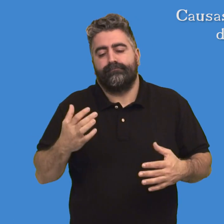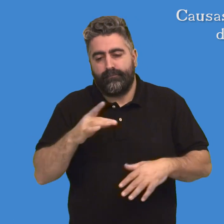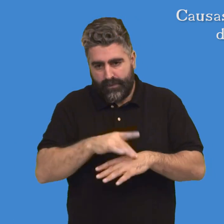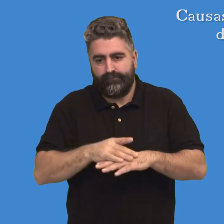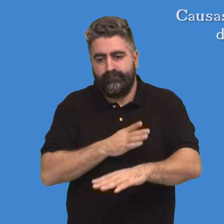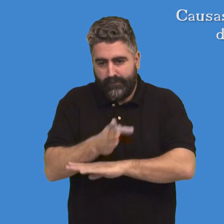enfermo